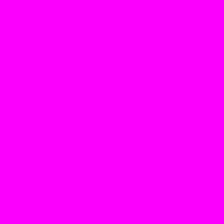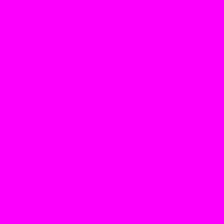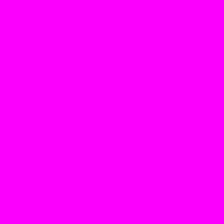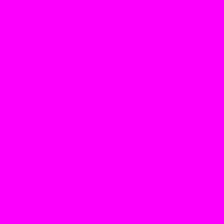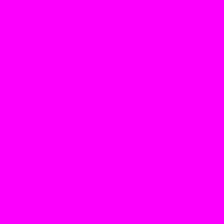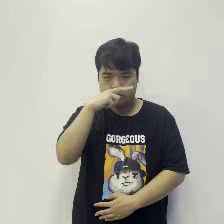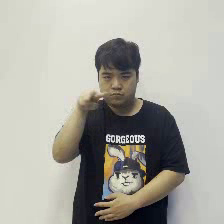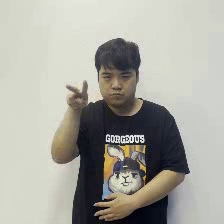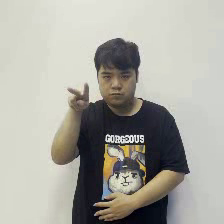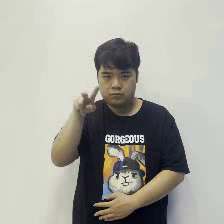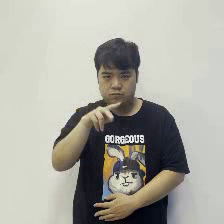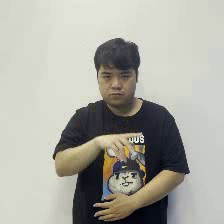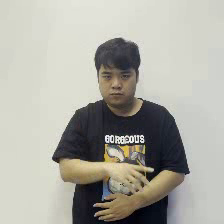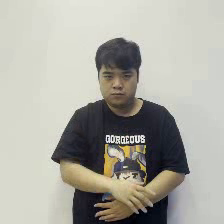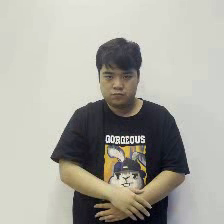Nhìn